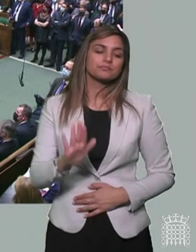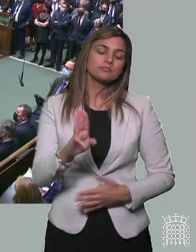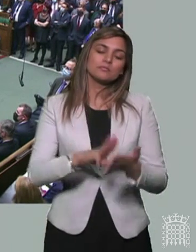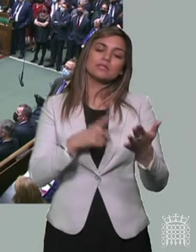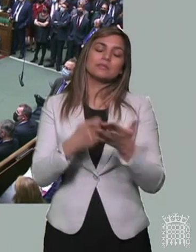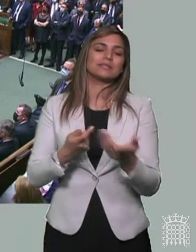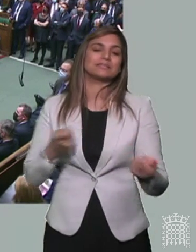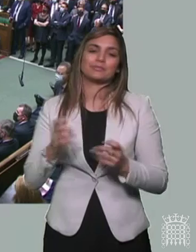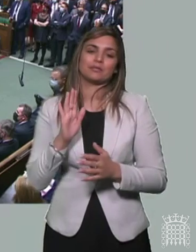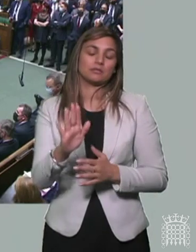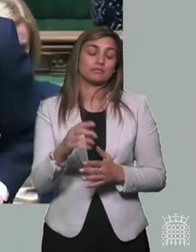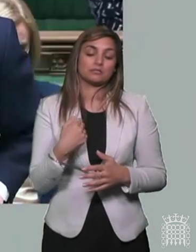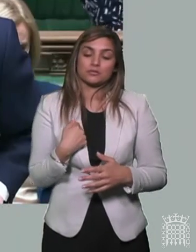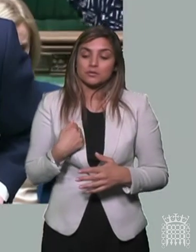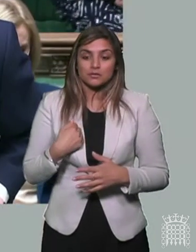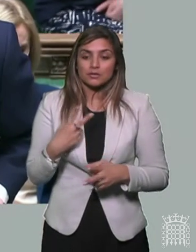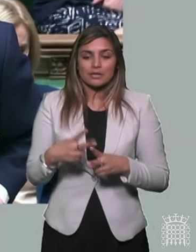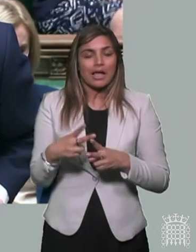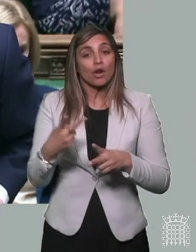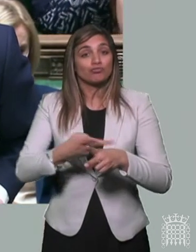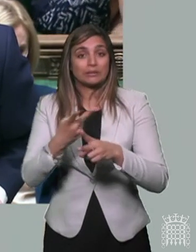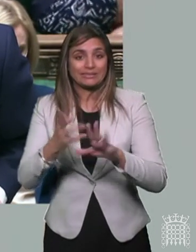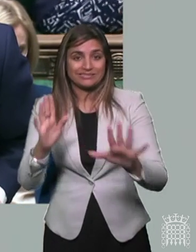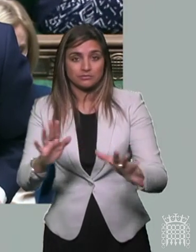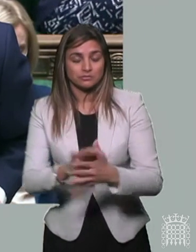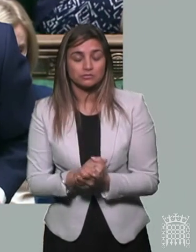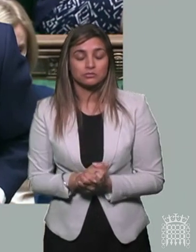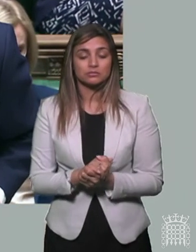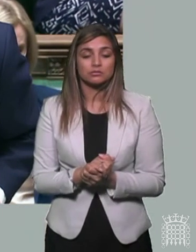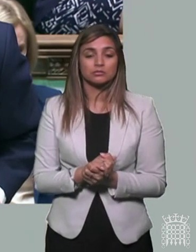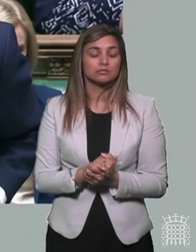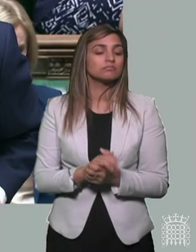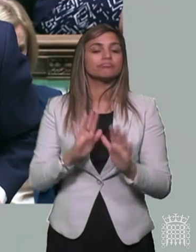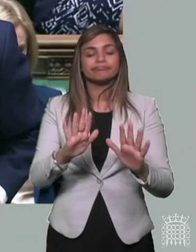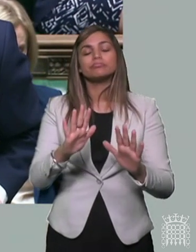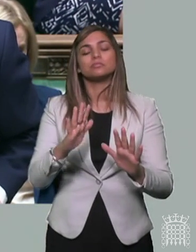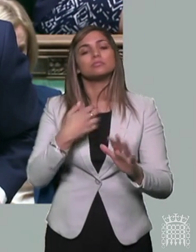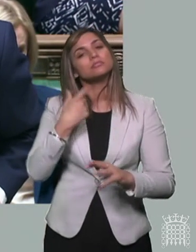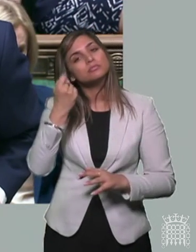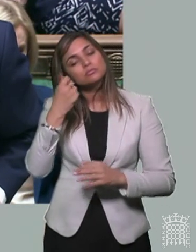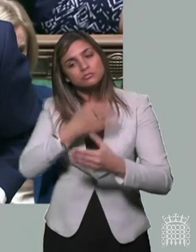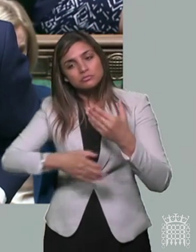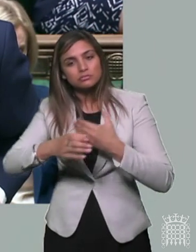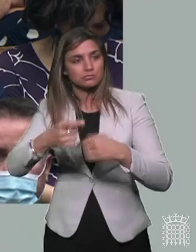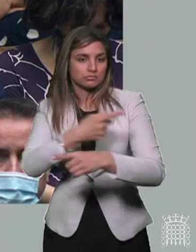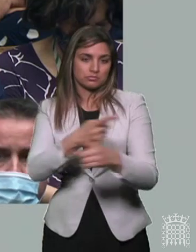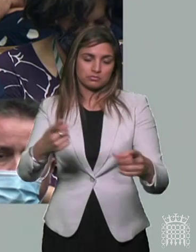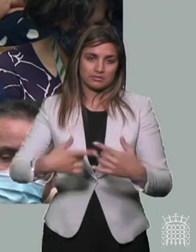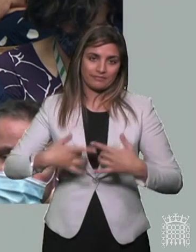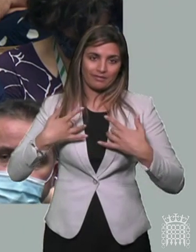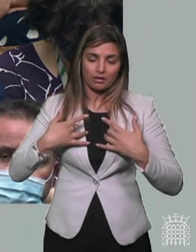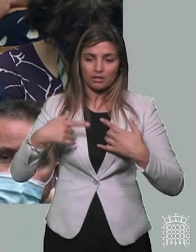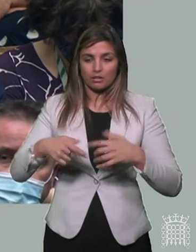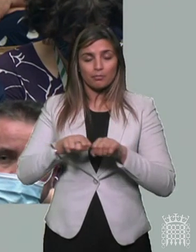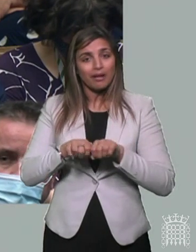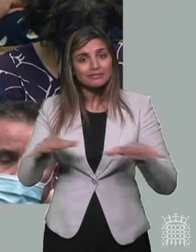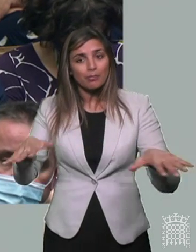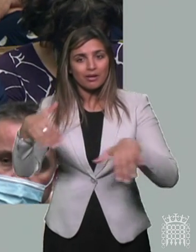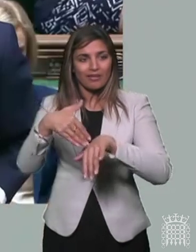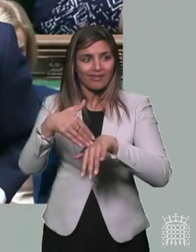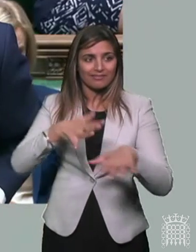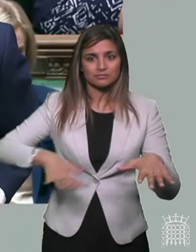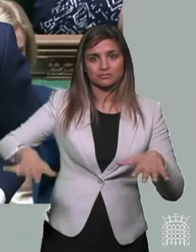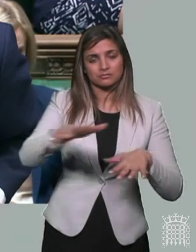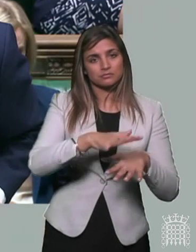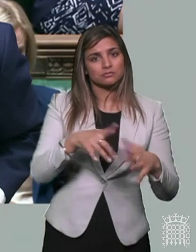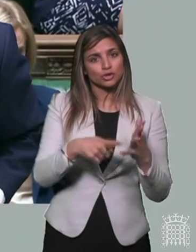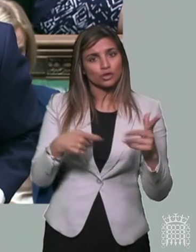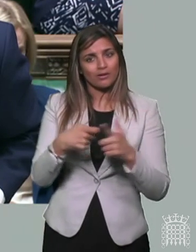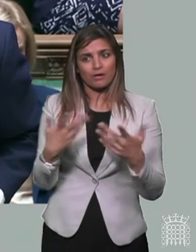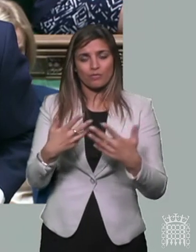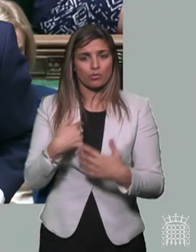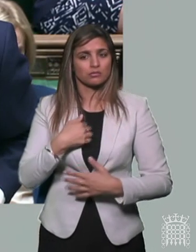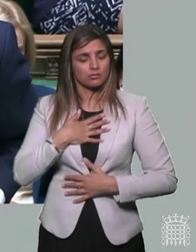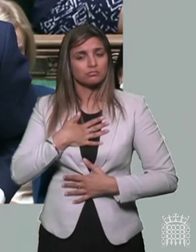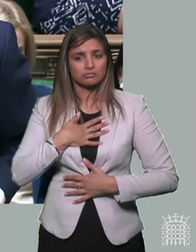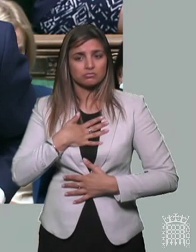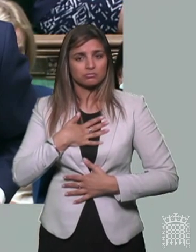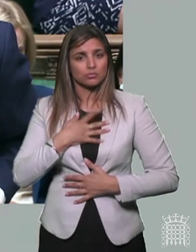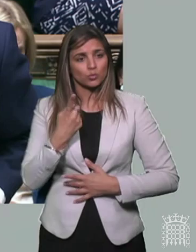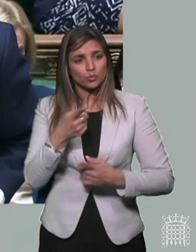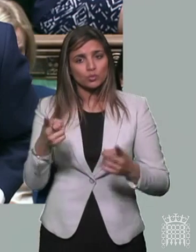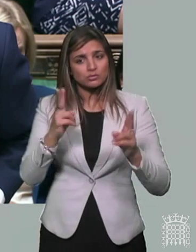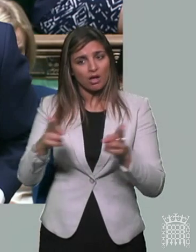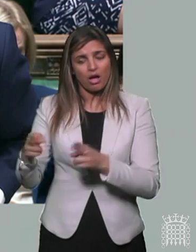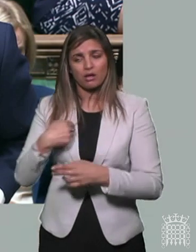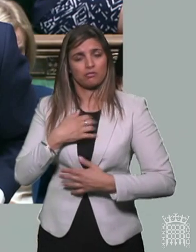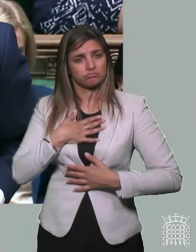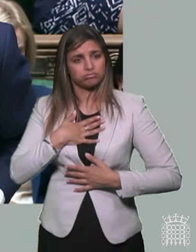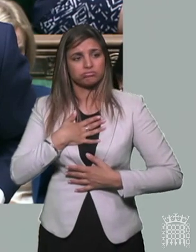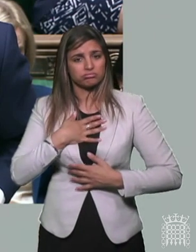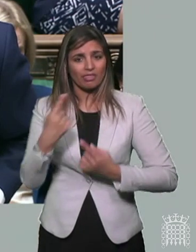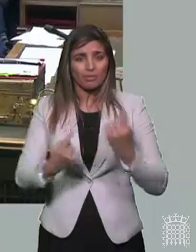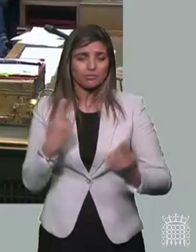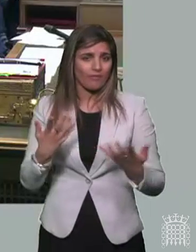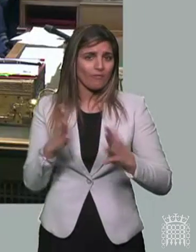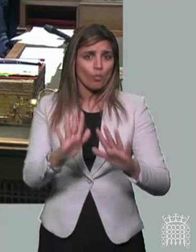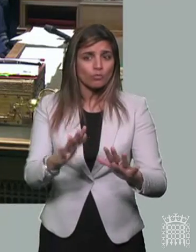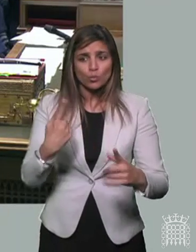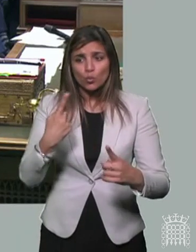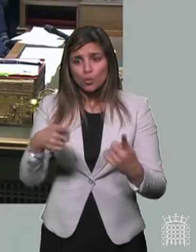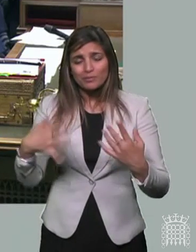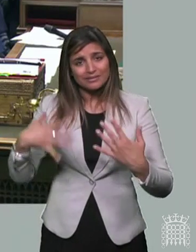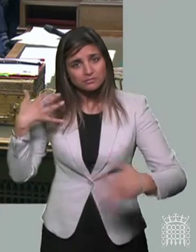I can only repeat what I have said: I understand the honourable Gentleman’s feelings about the effect of this pandemic on the country, and I certainly grieve for everybody who has died and who has suffered.